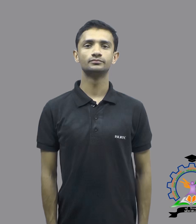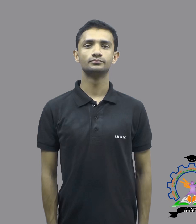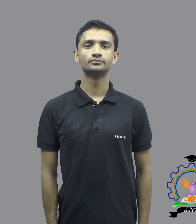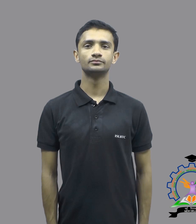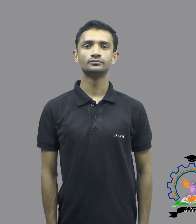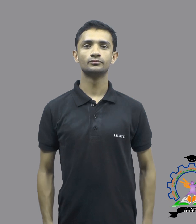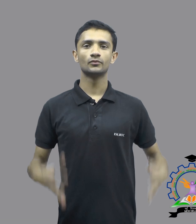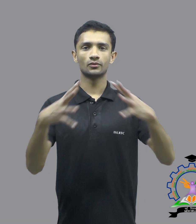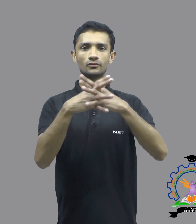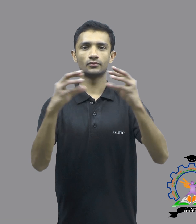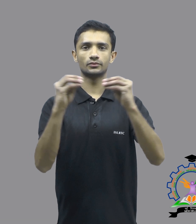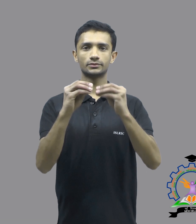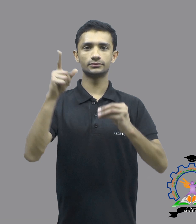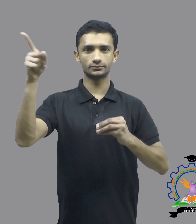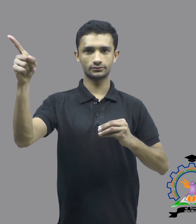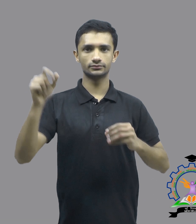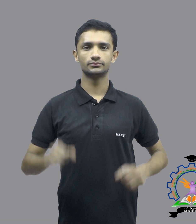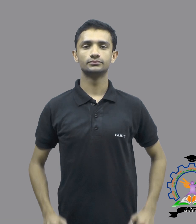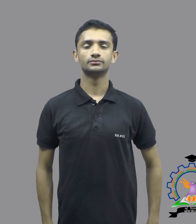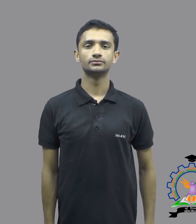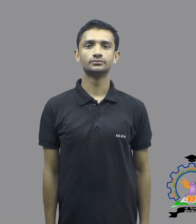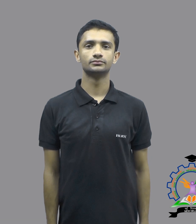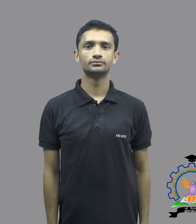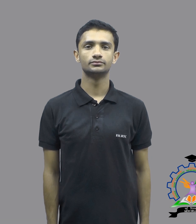West Bengal